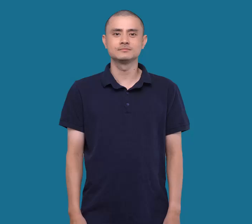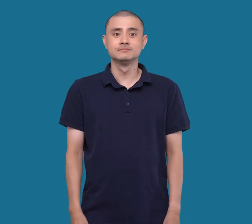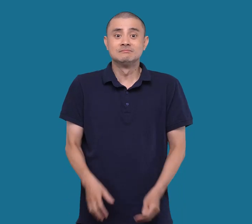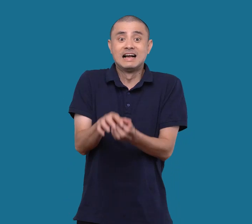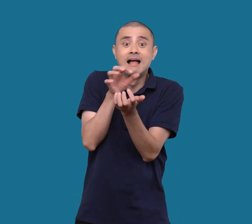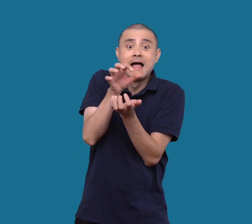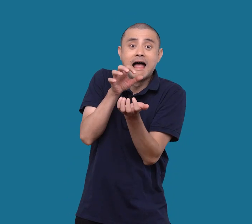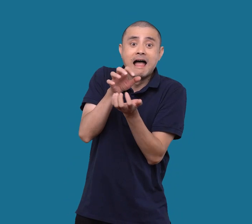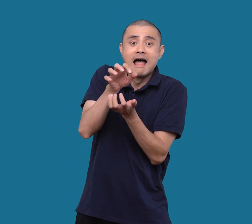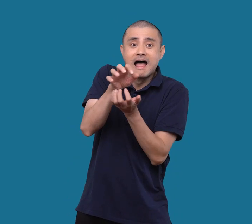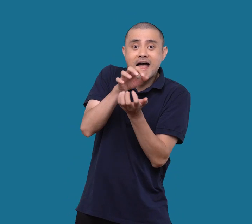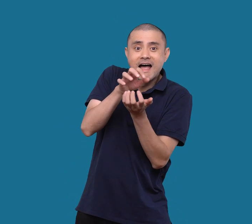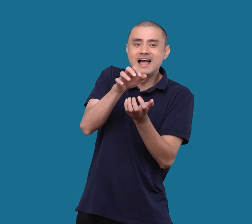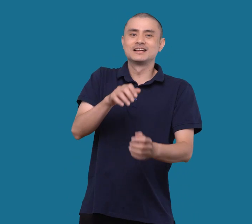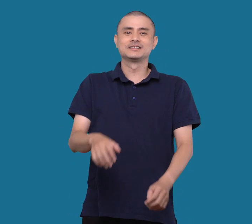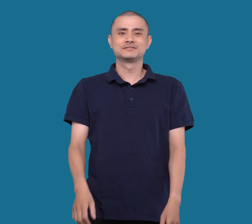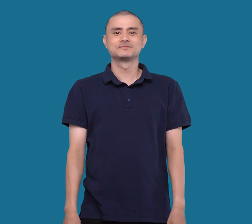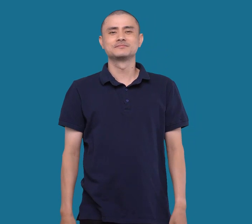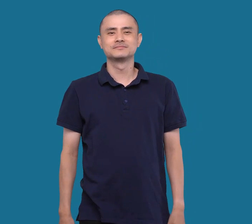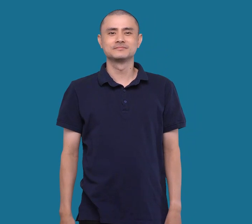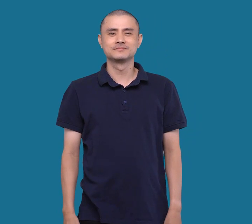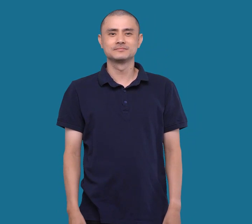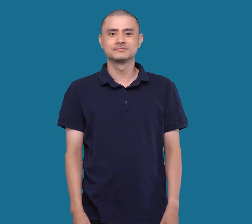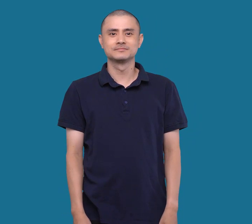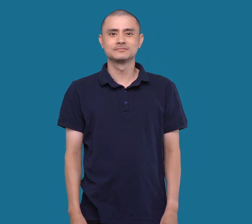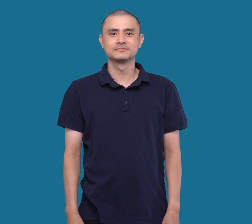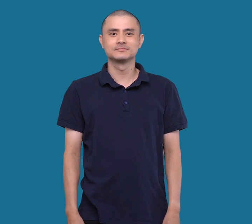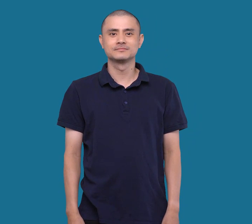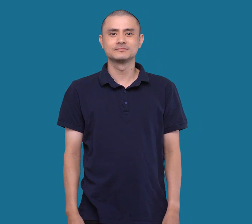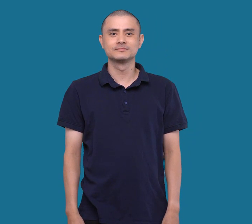cười vỡ bụng